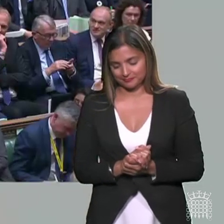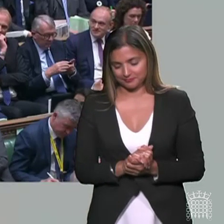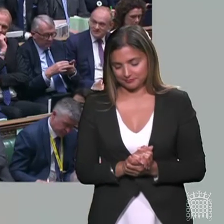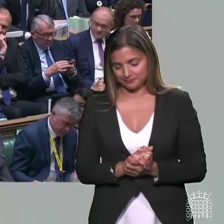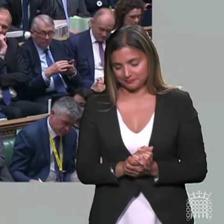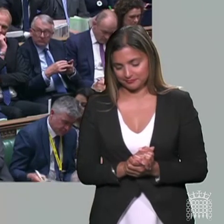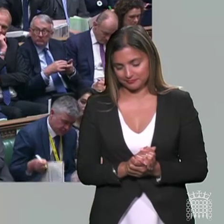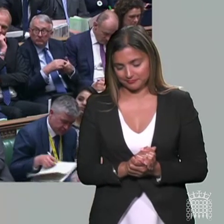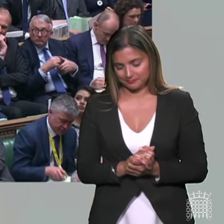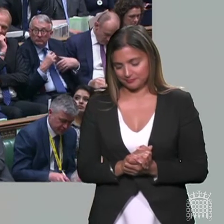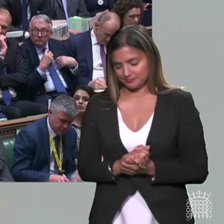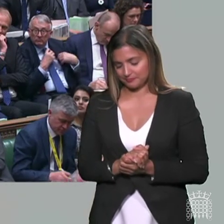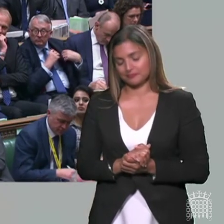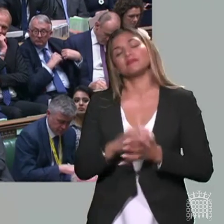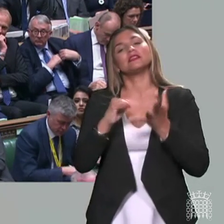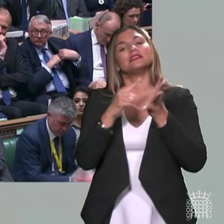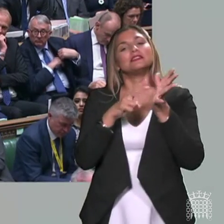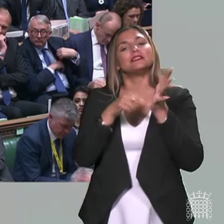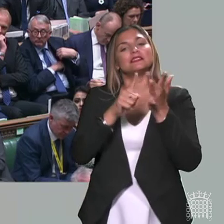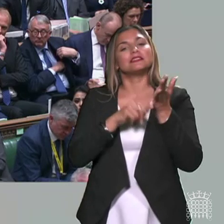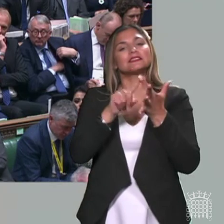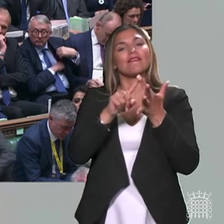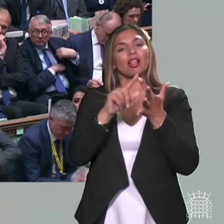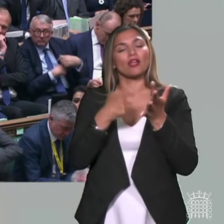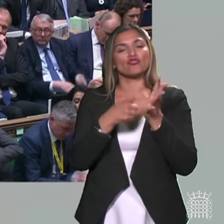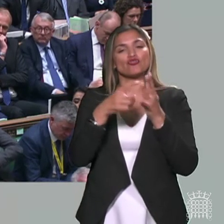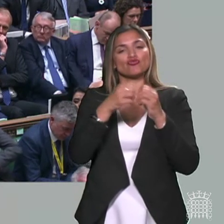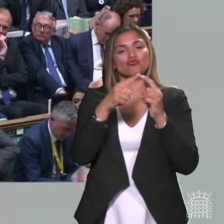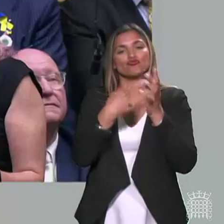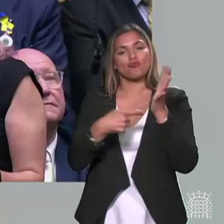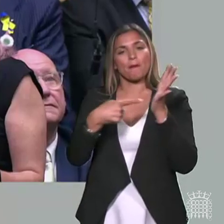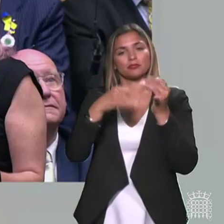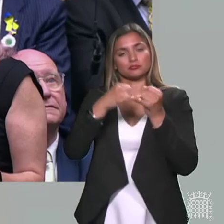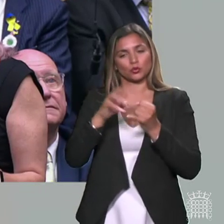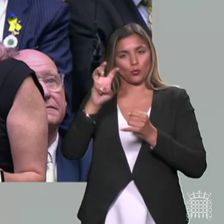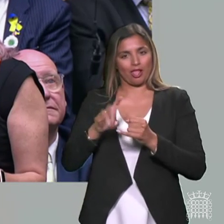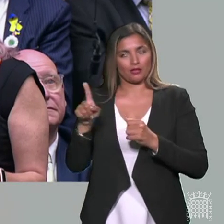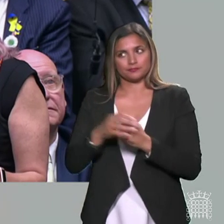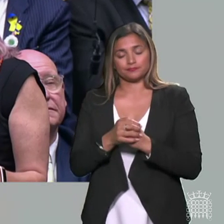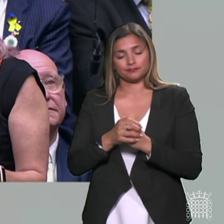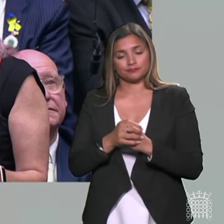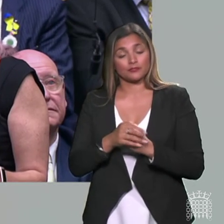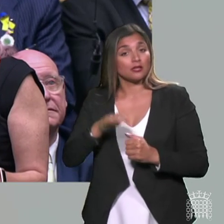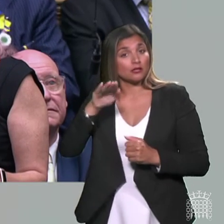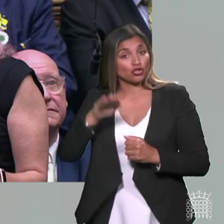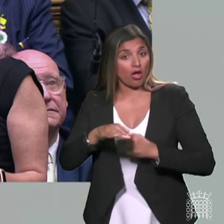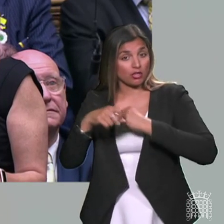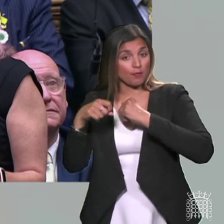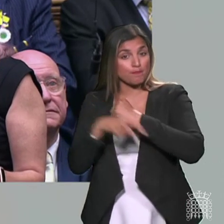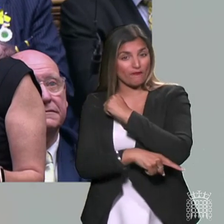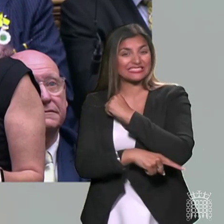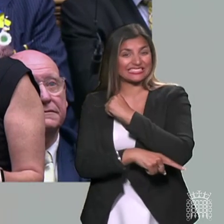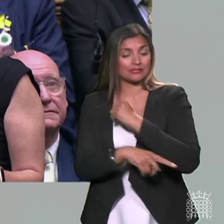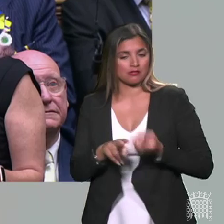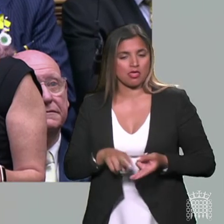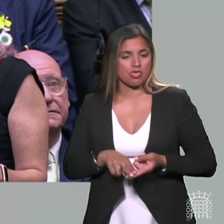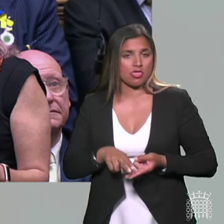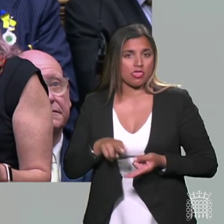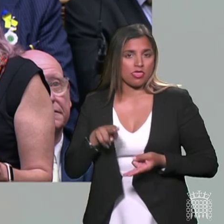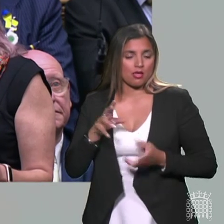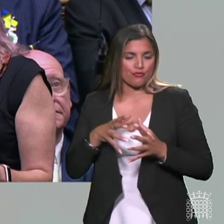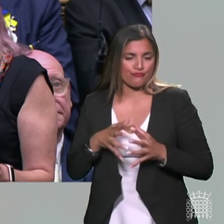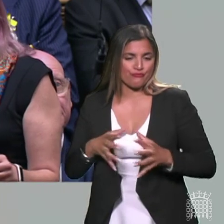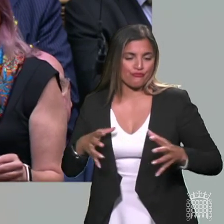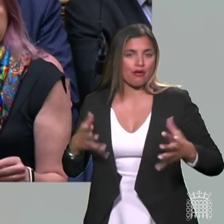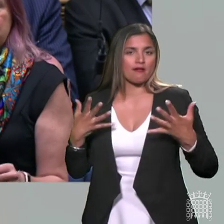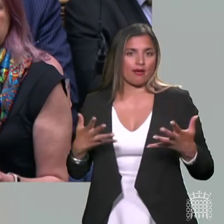Diolch yn fawr iawn, Lefarydd. Child poverty has increased in every part of Wales in the past seven years under Tory cuts to public services and malign welfare policies.